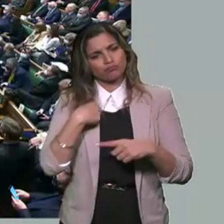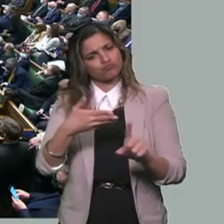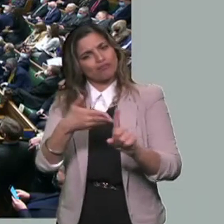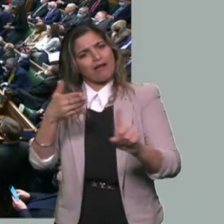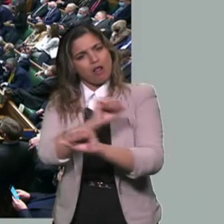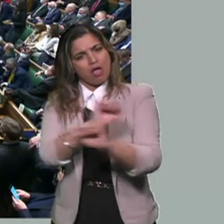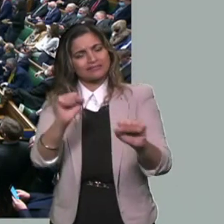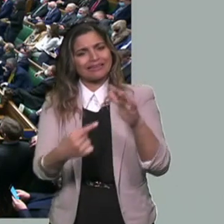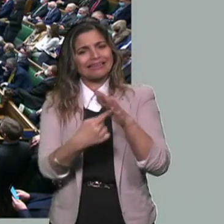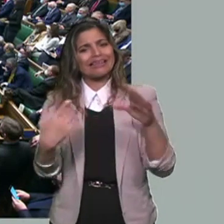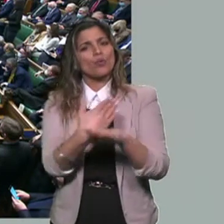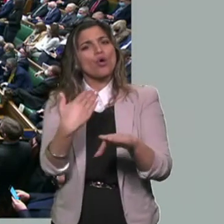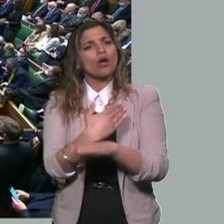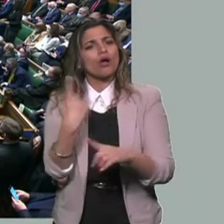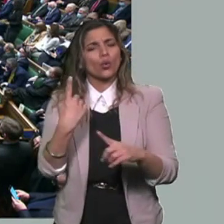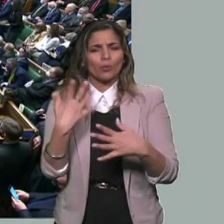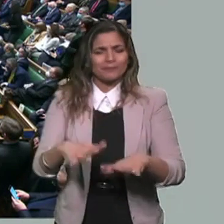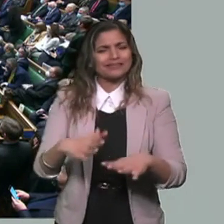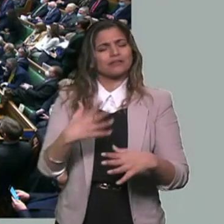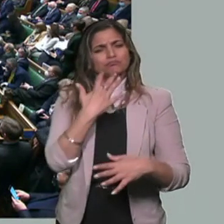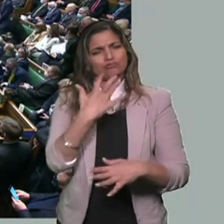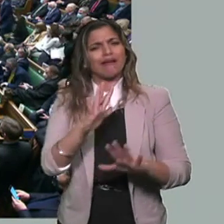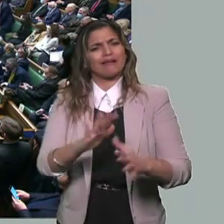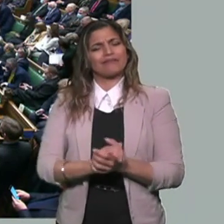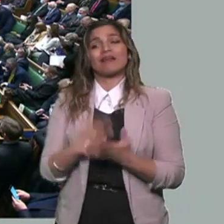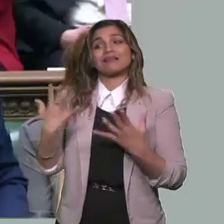We now come to the Leader of the Opposition, Keir Starmer.